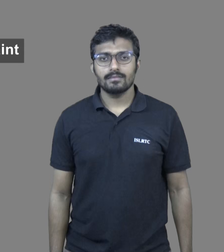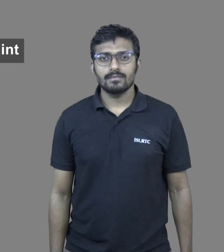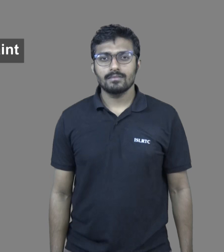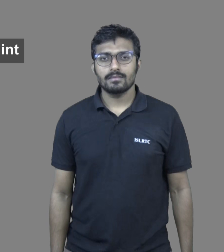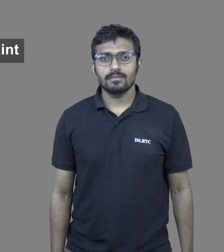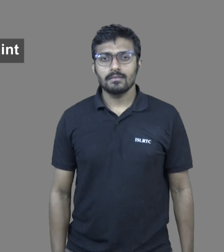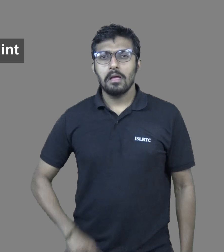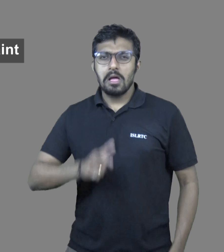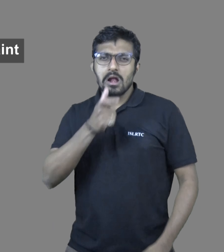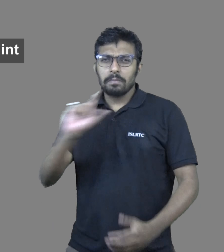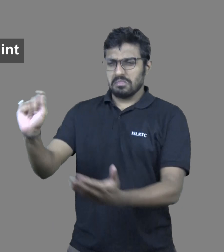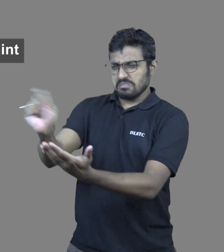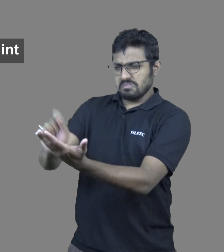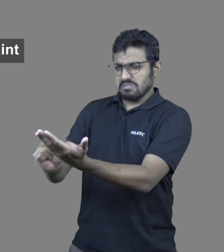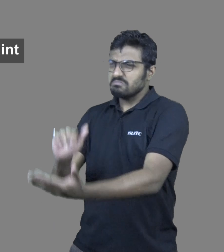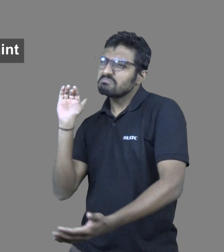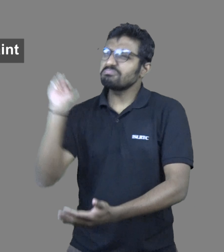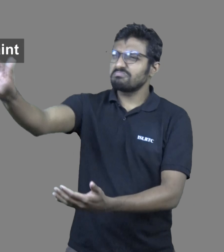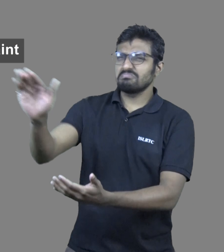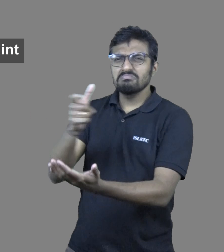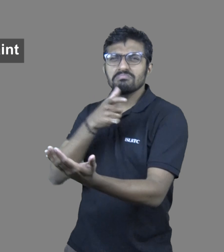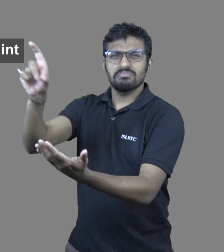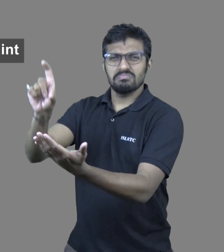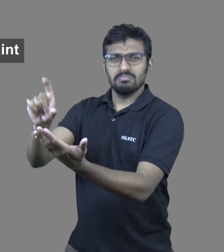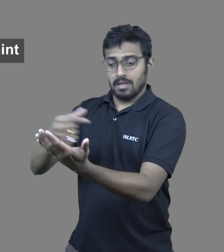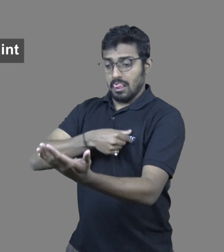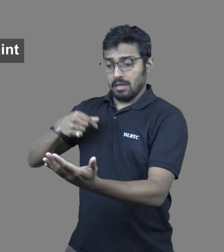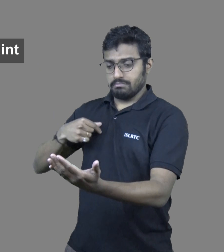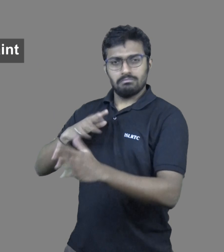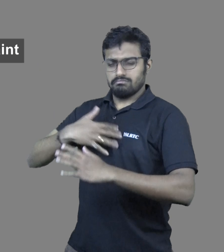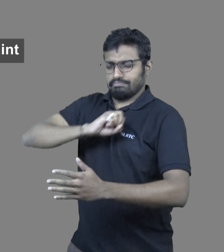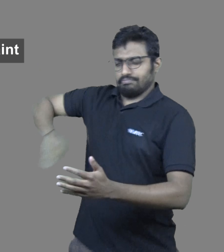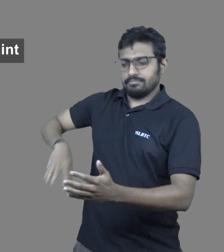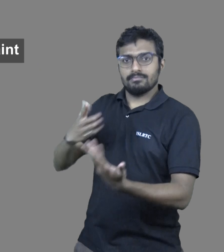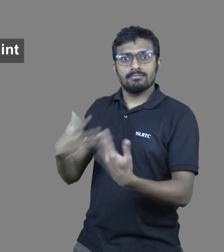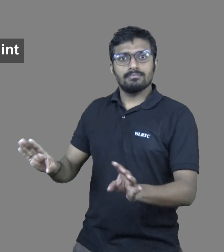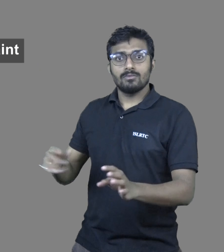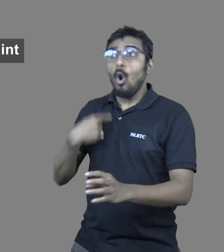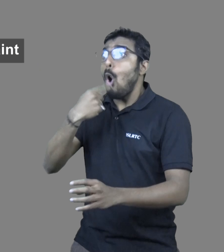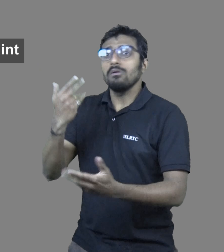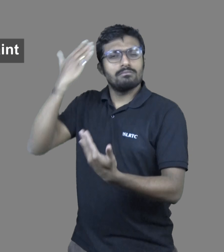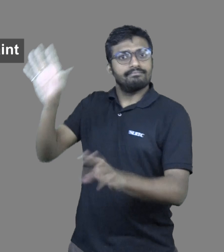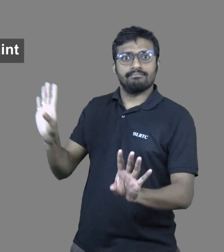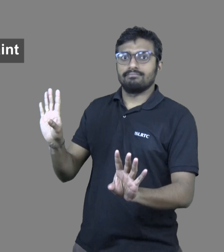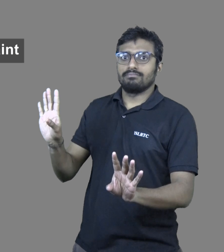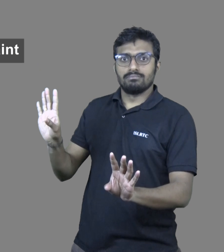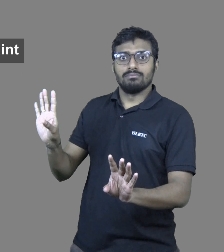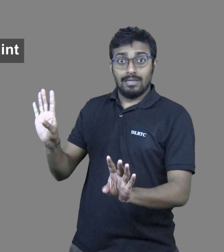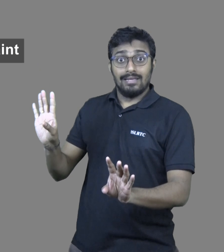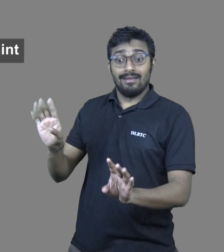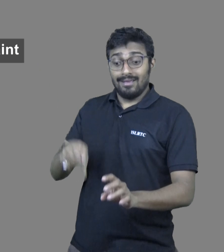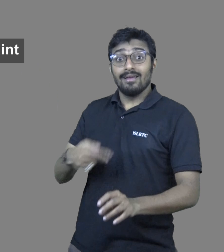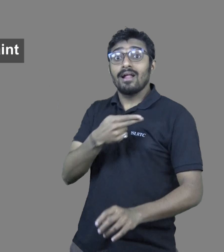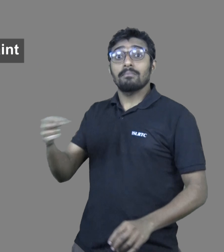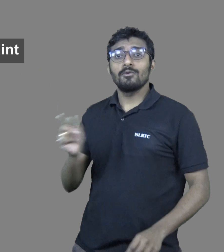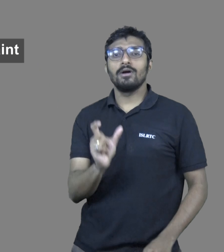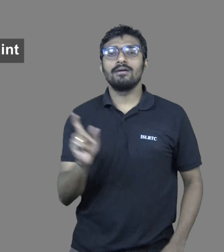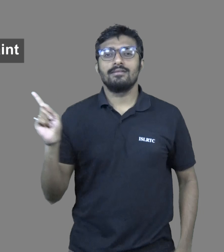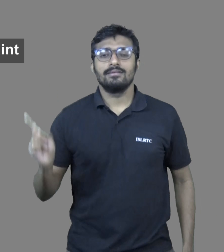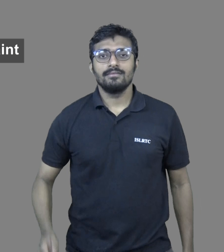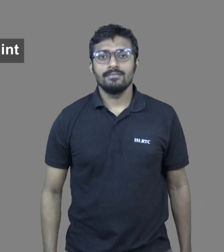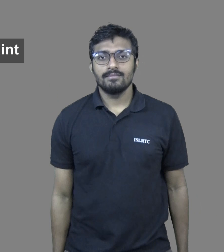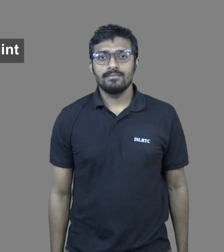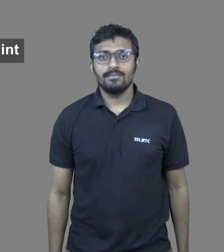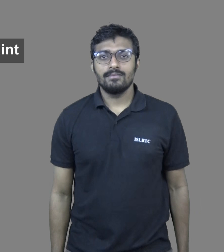Anonymous Complaint